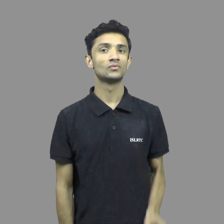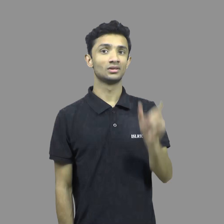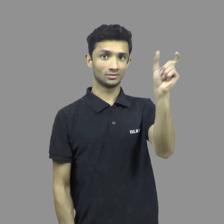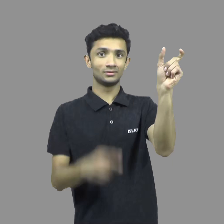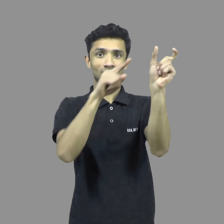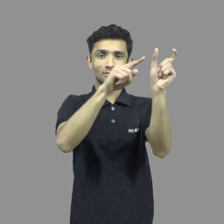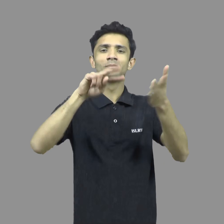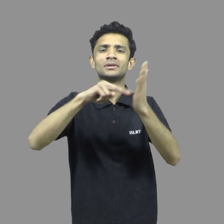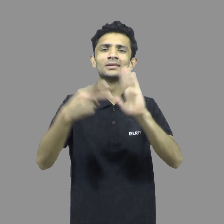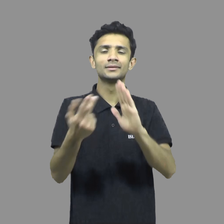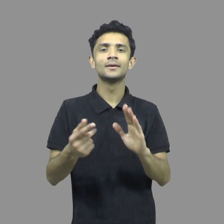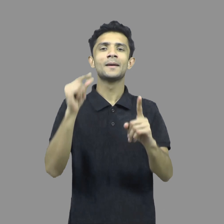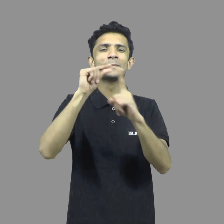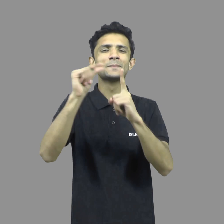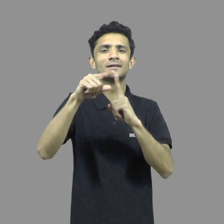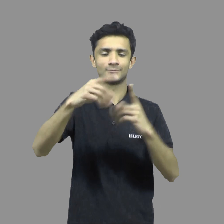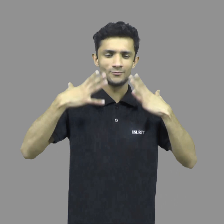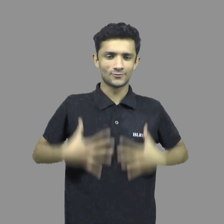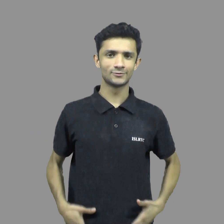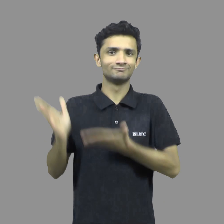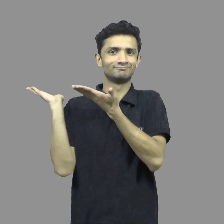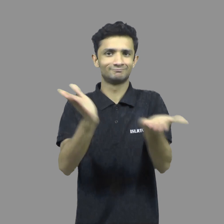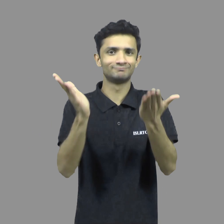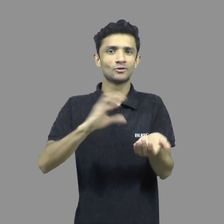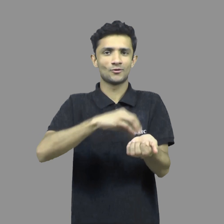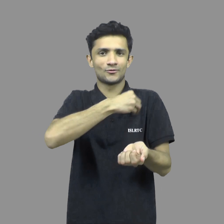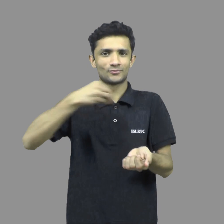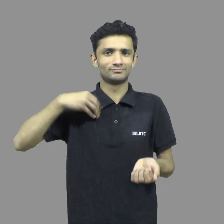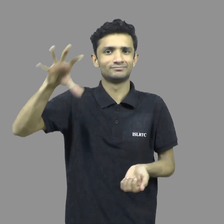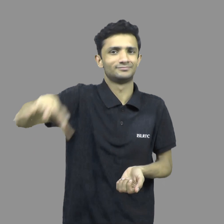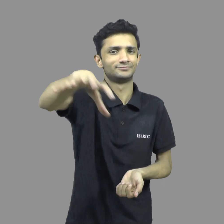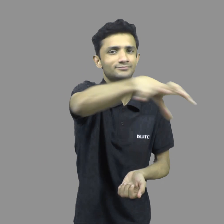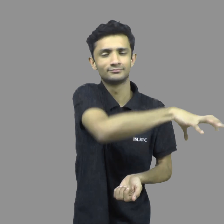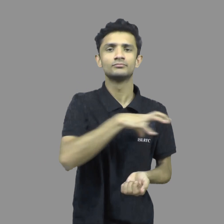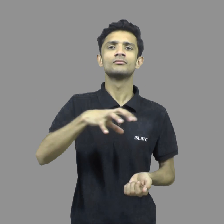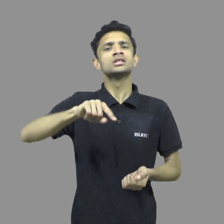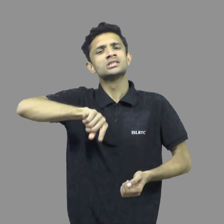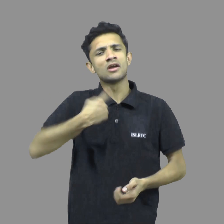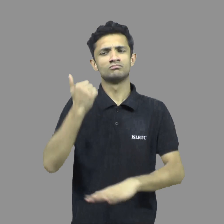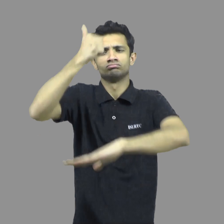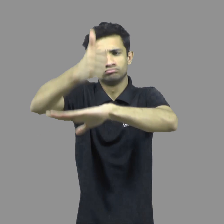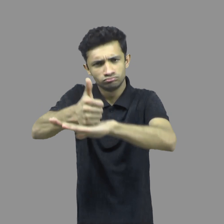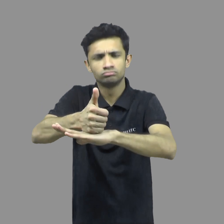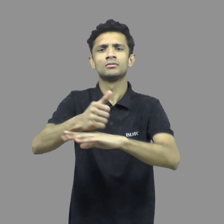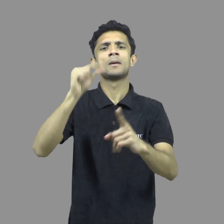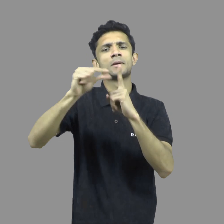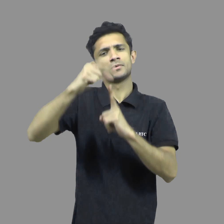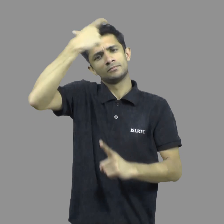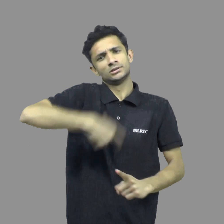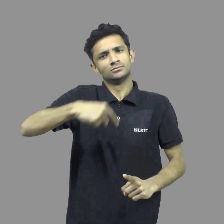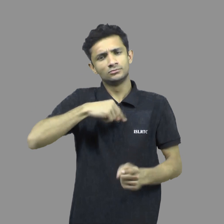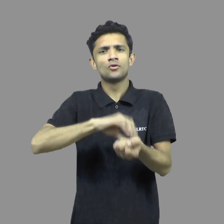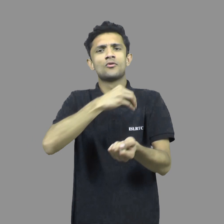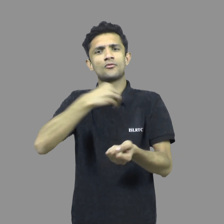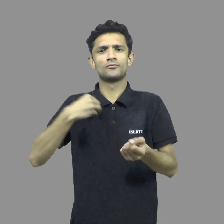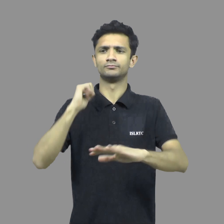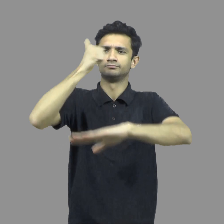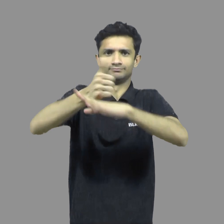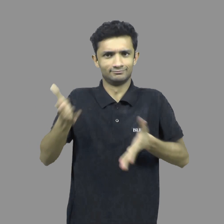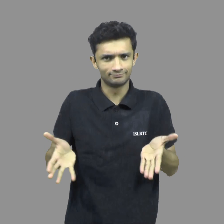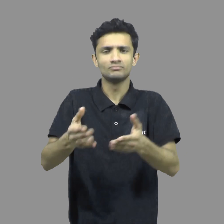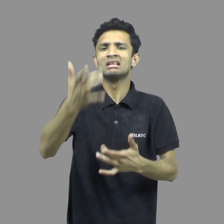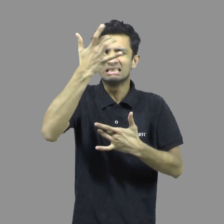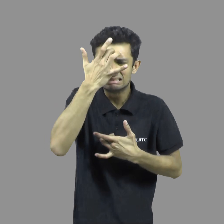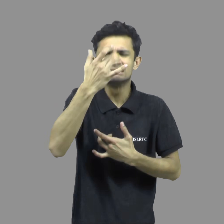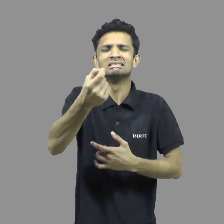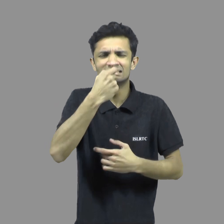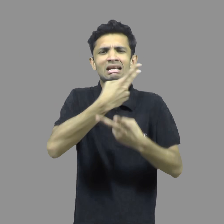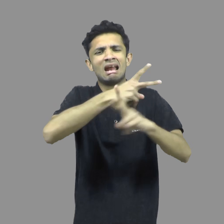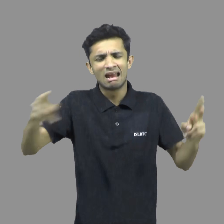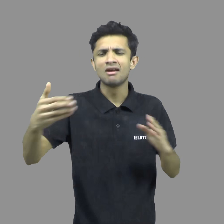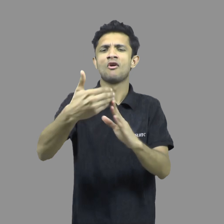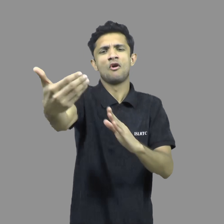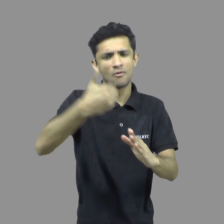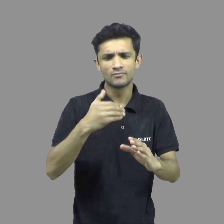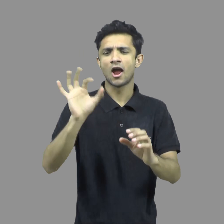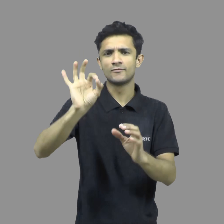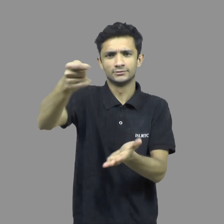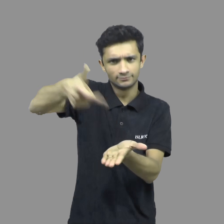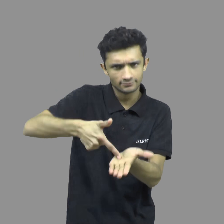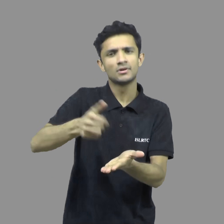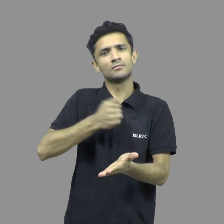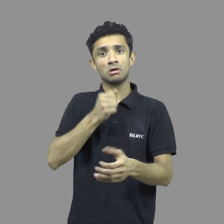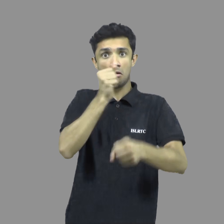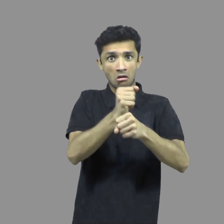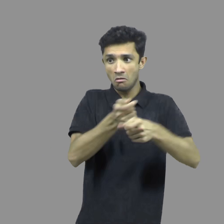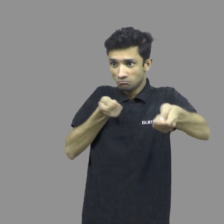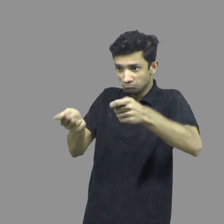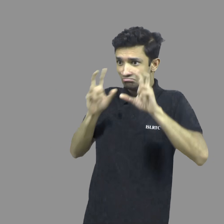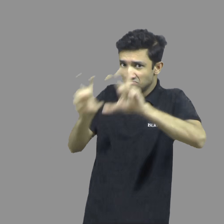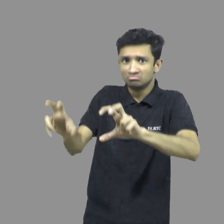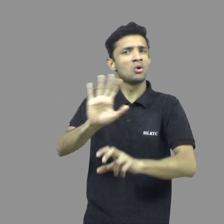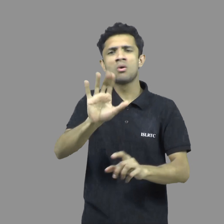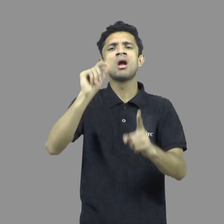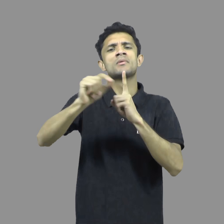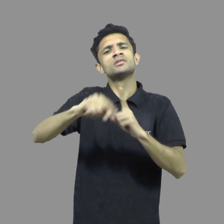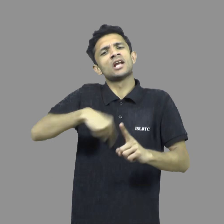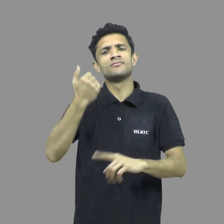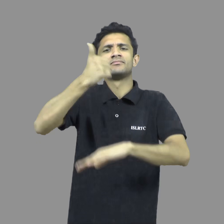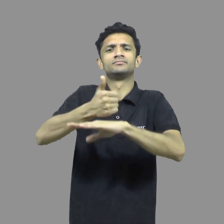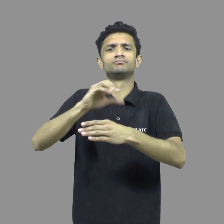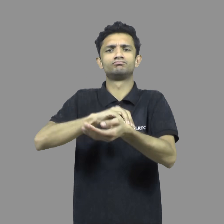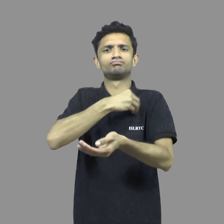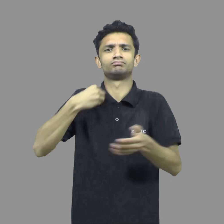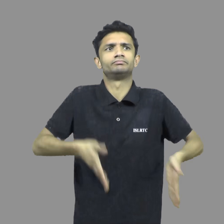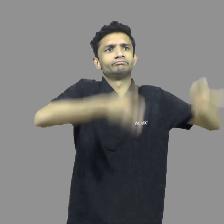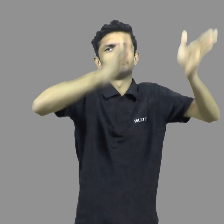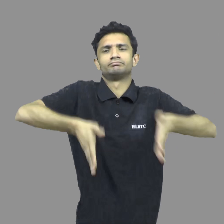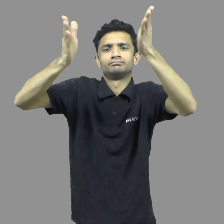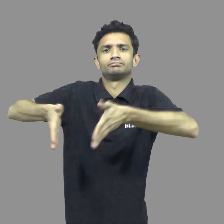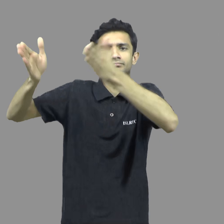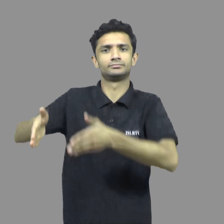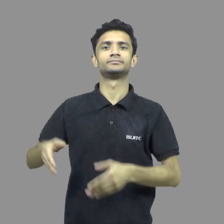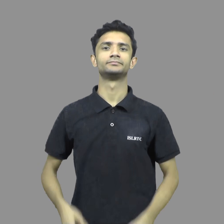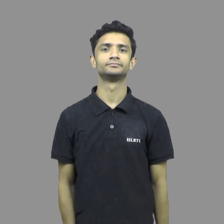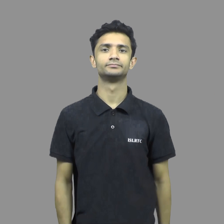Private Health Services